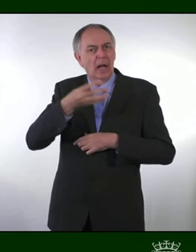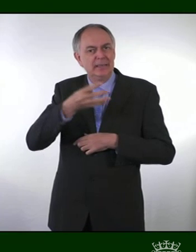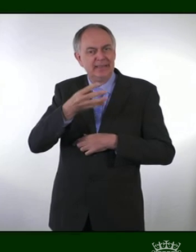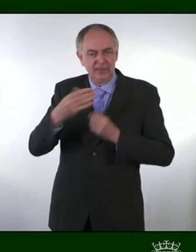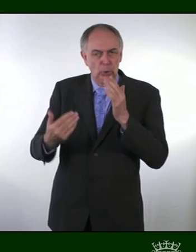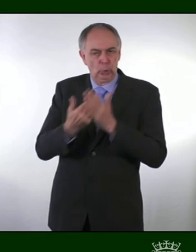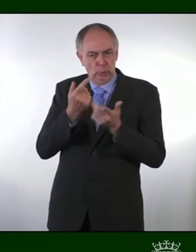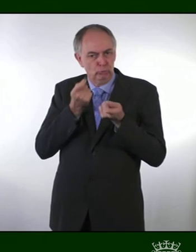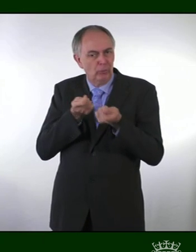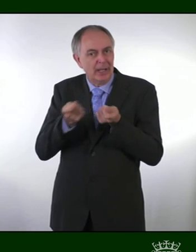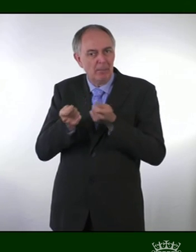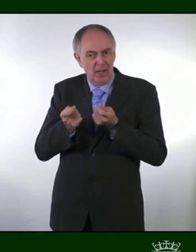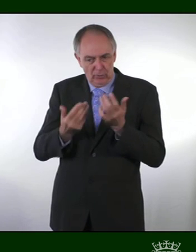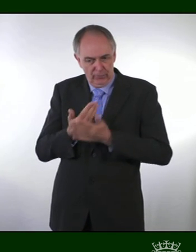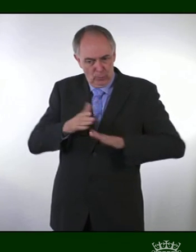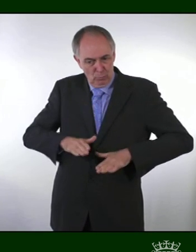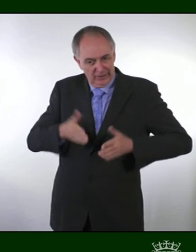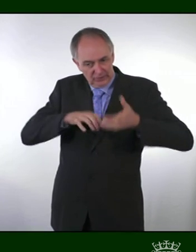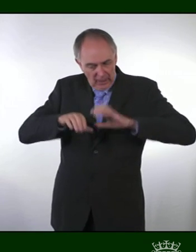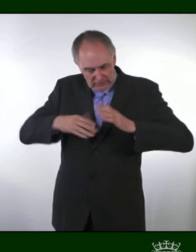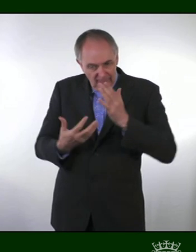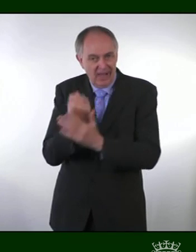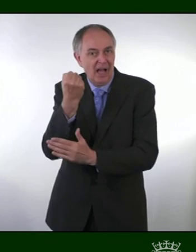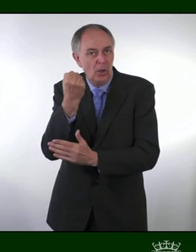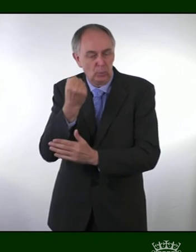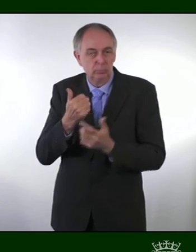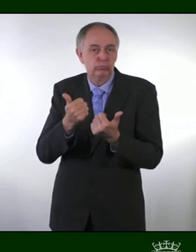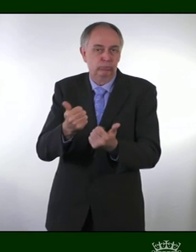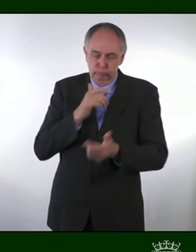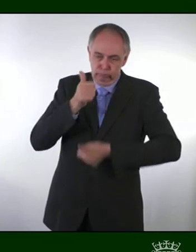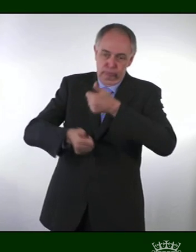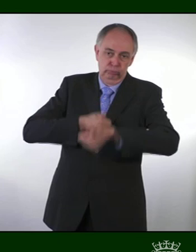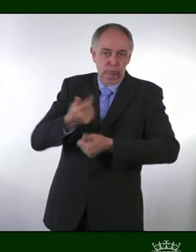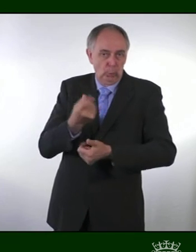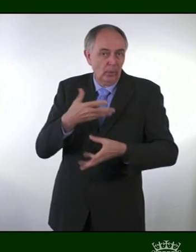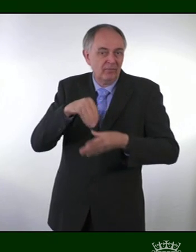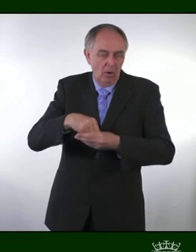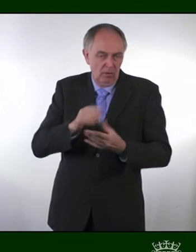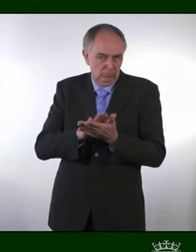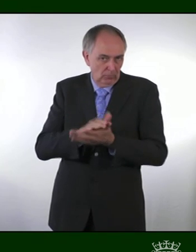That is really fantastic news. We are all behind it and I pay tribute to all of those involved.